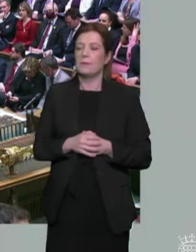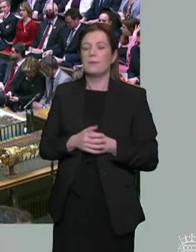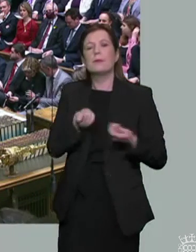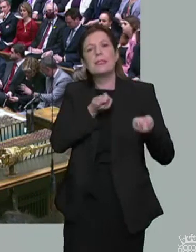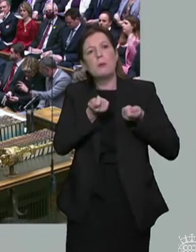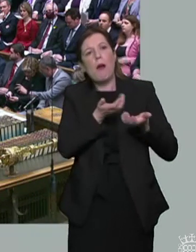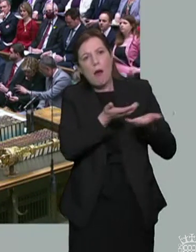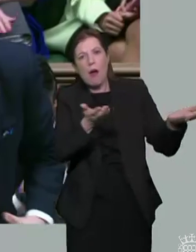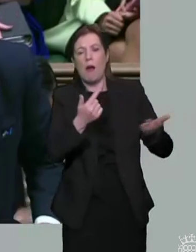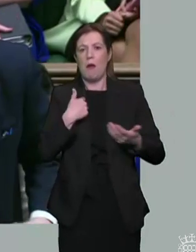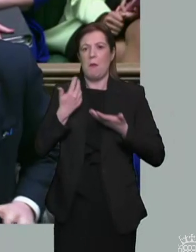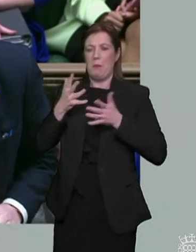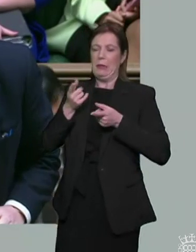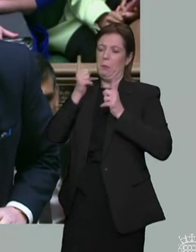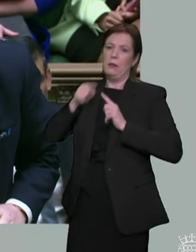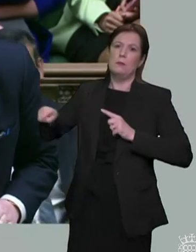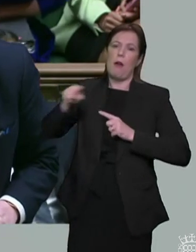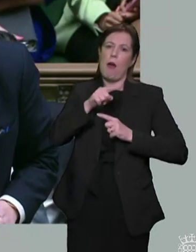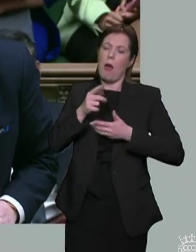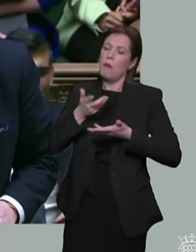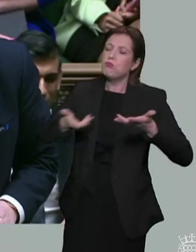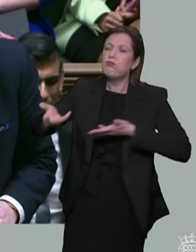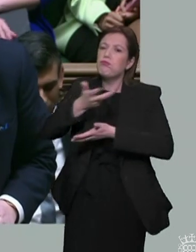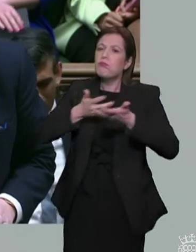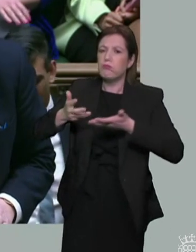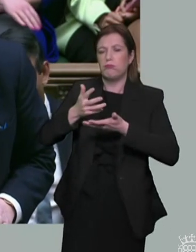This morning I had meetings with ministerial colleagues and others.